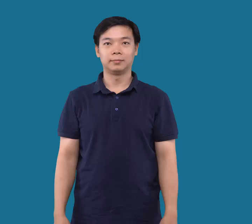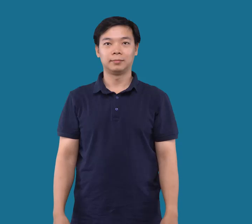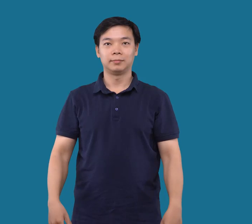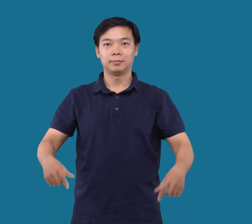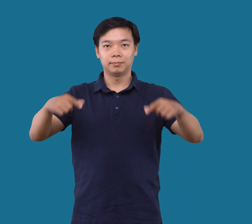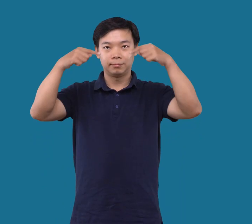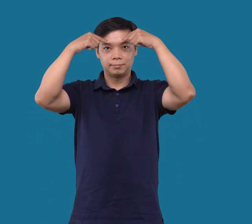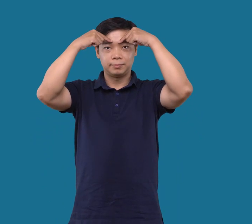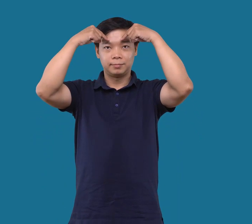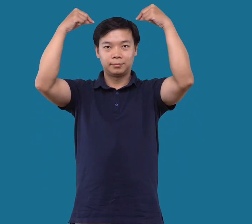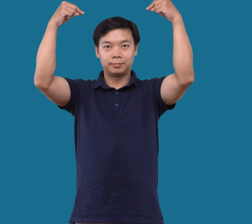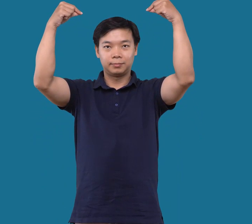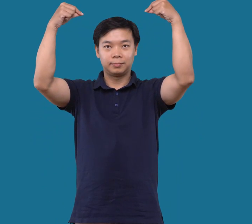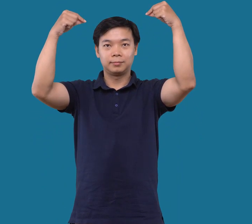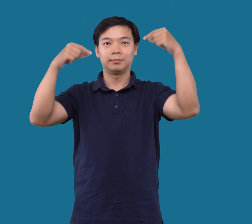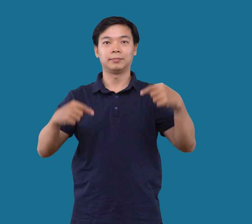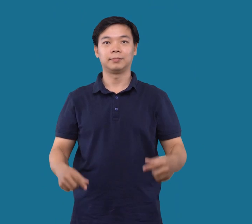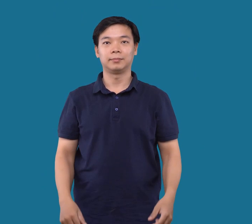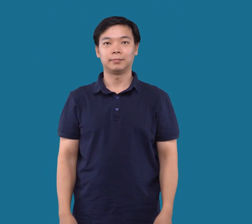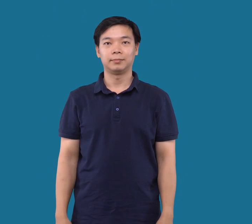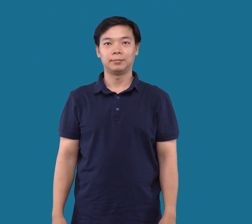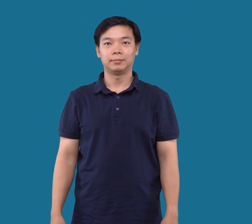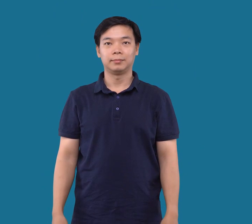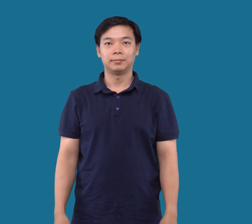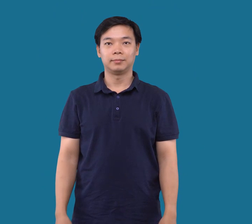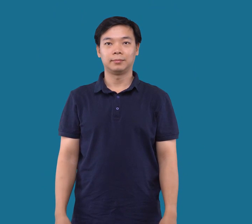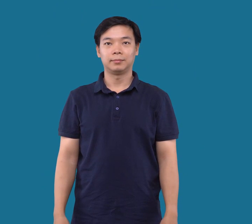con cú mèo